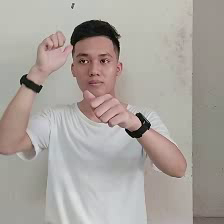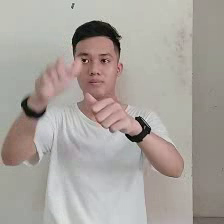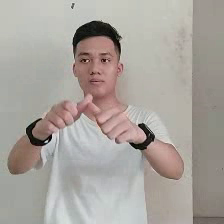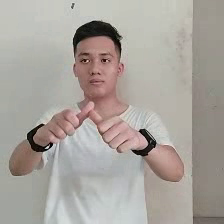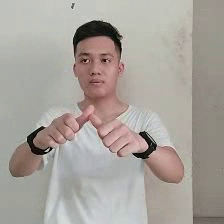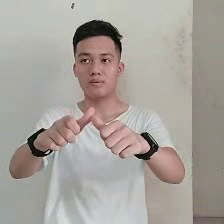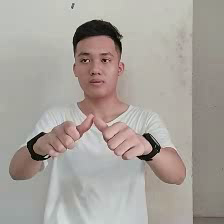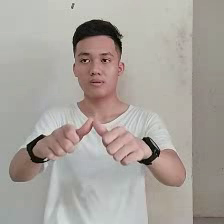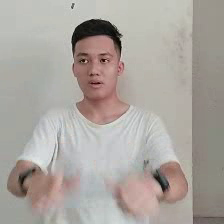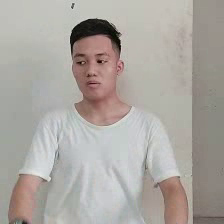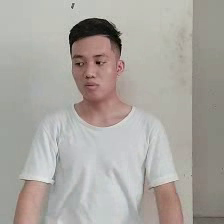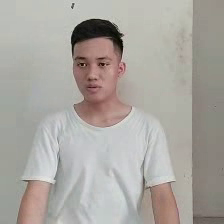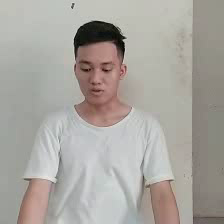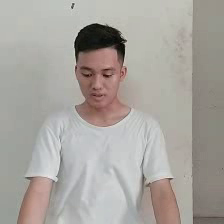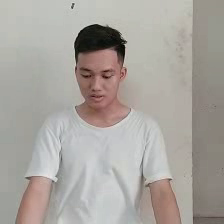Nhớ